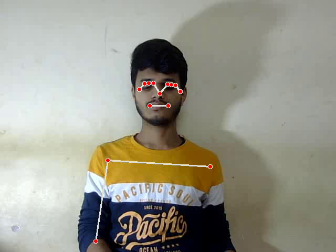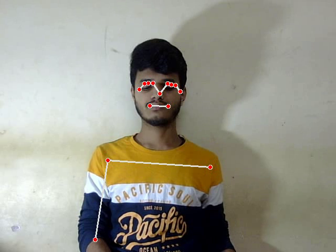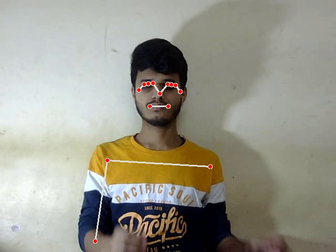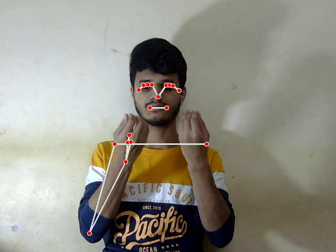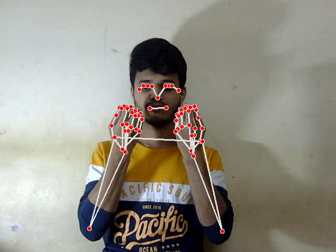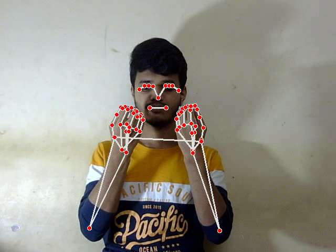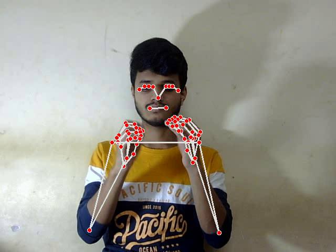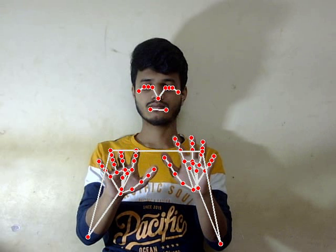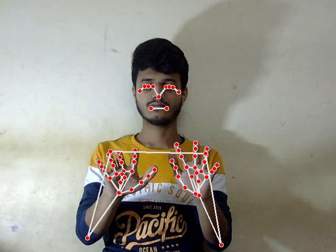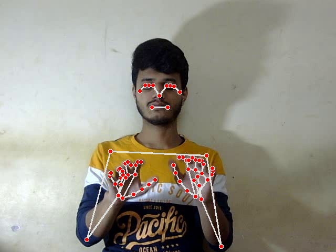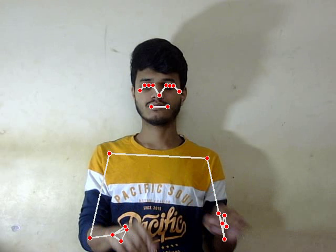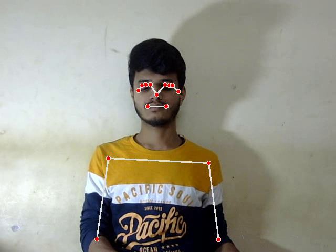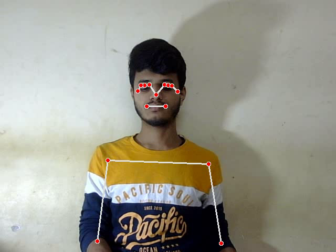finish